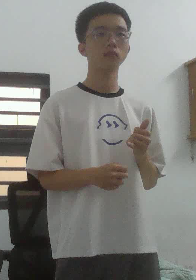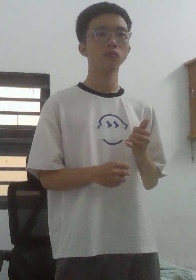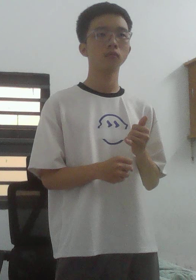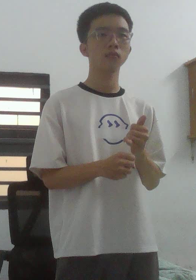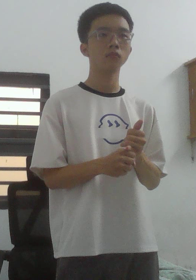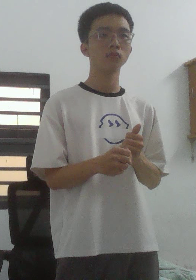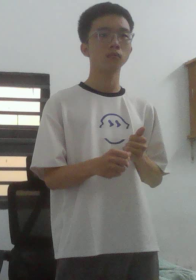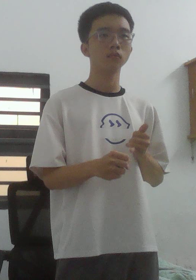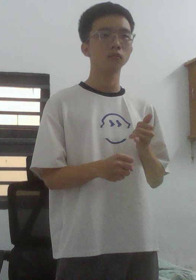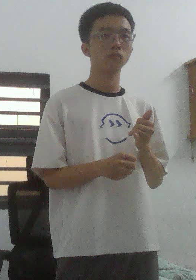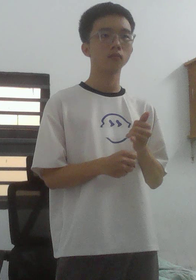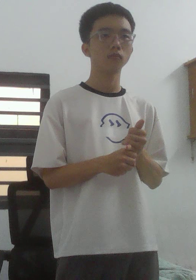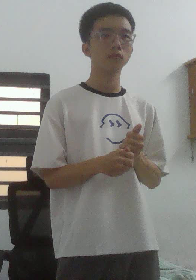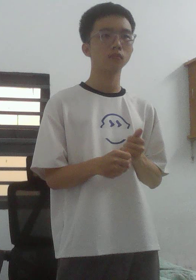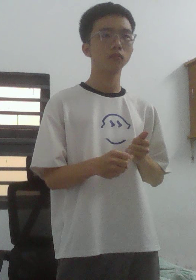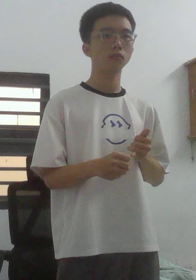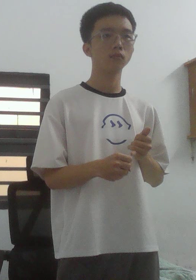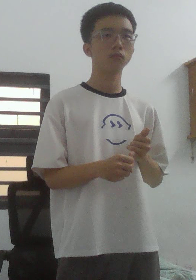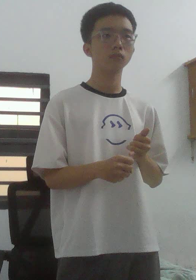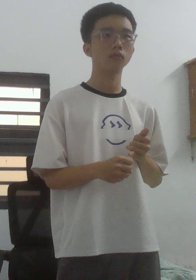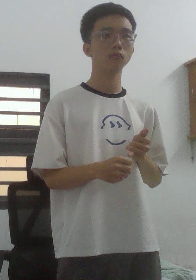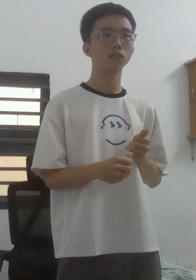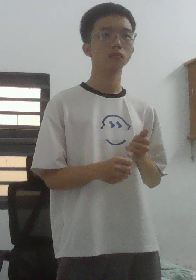cuoi nam